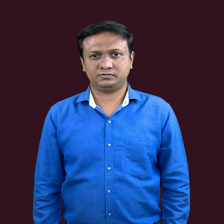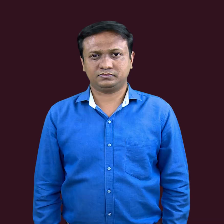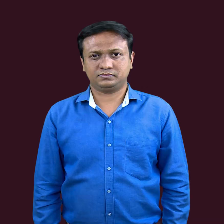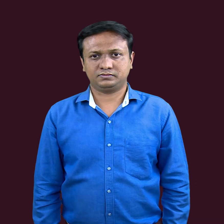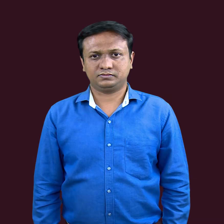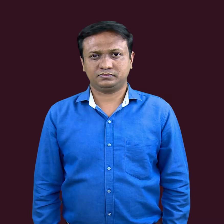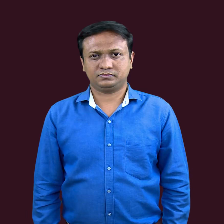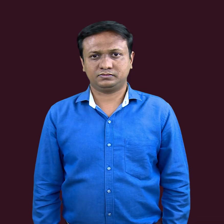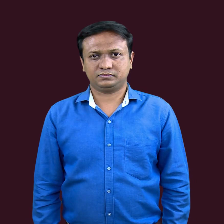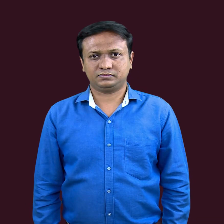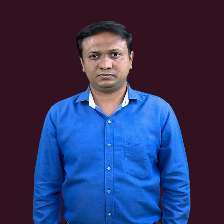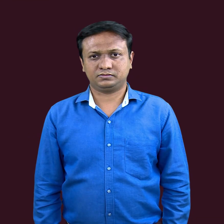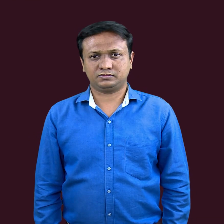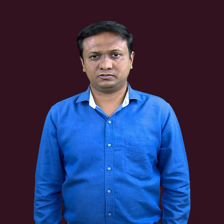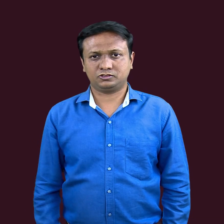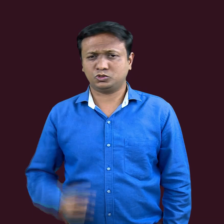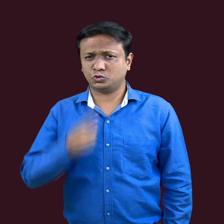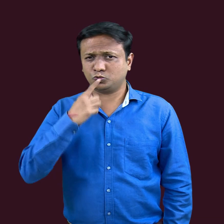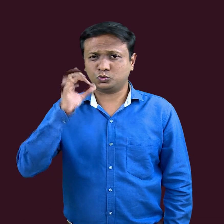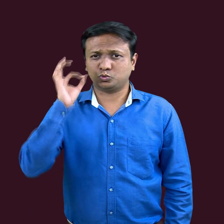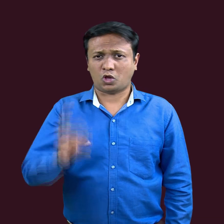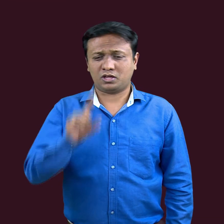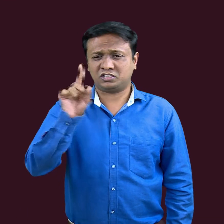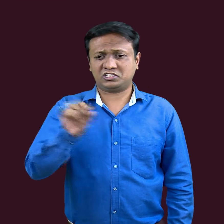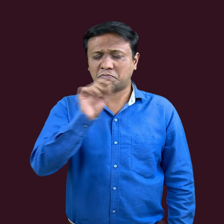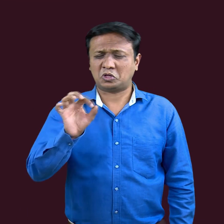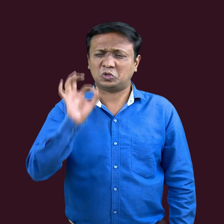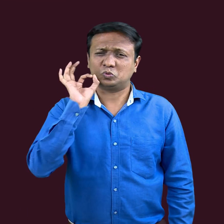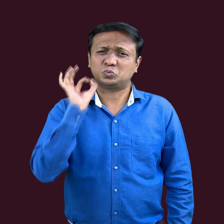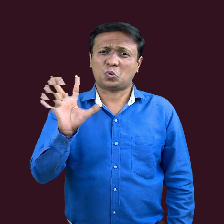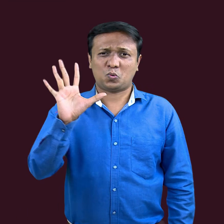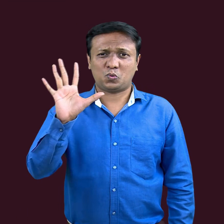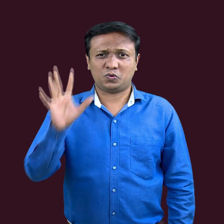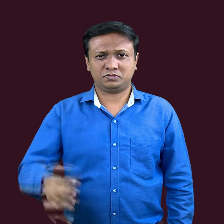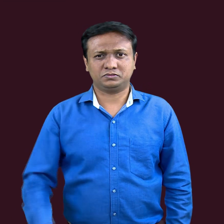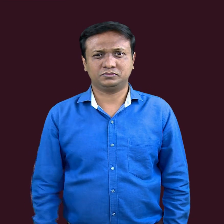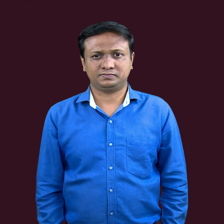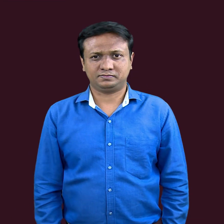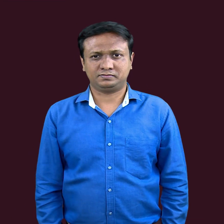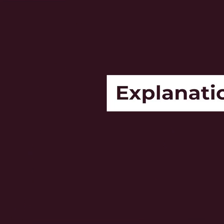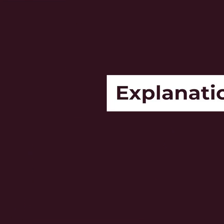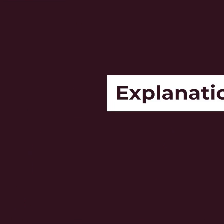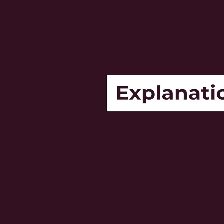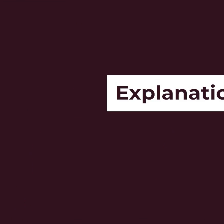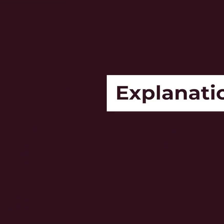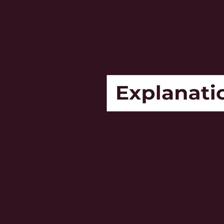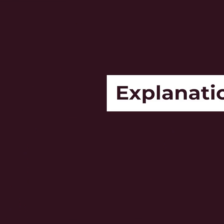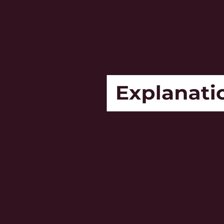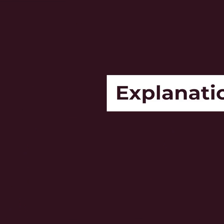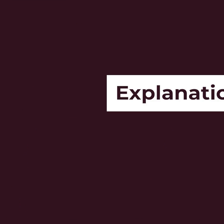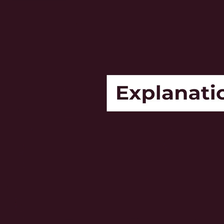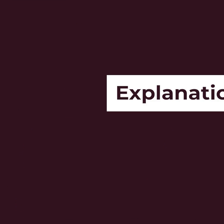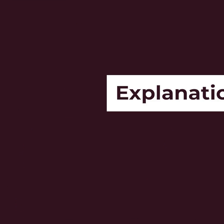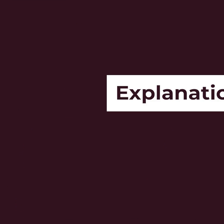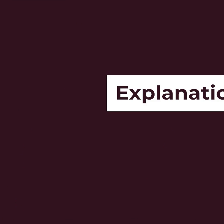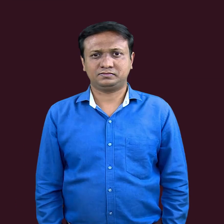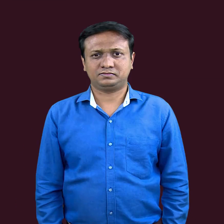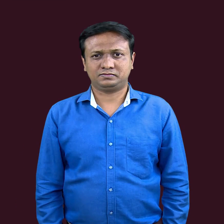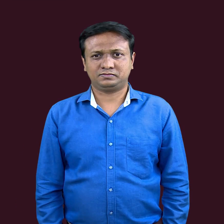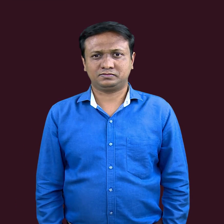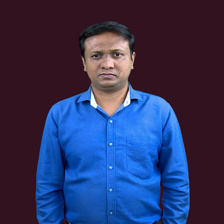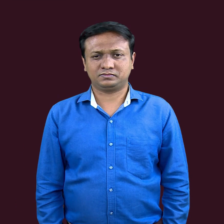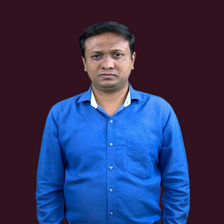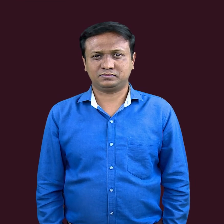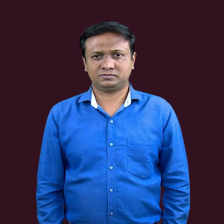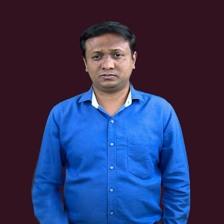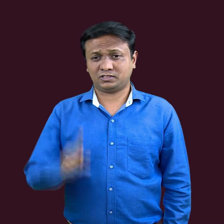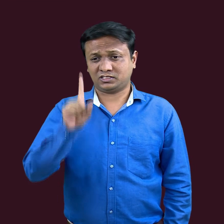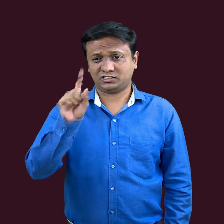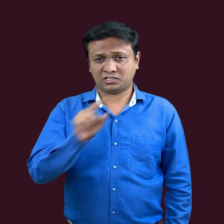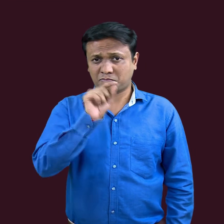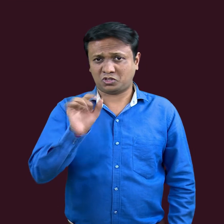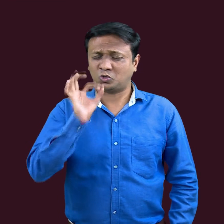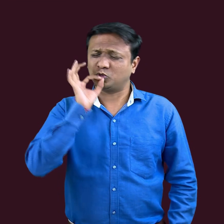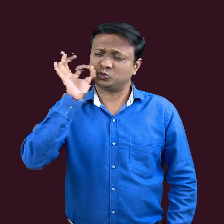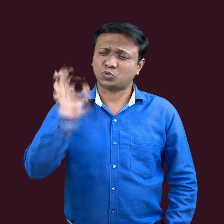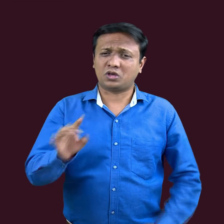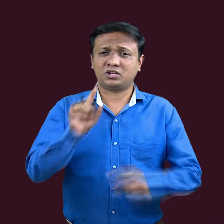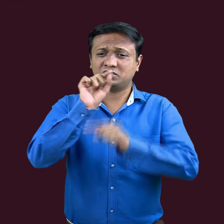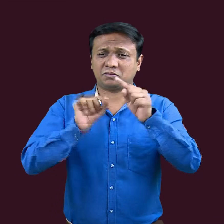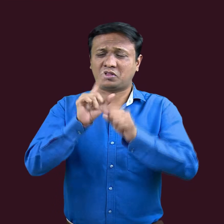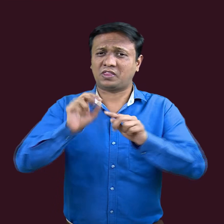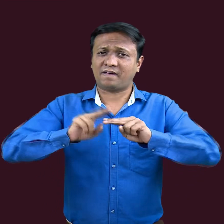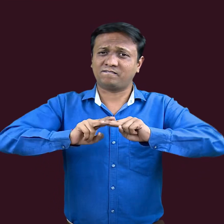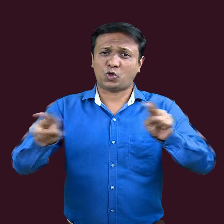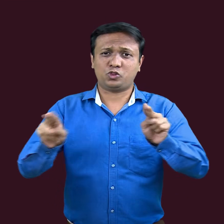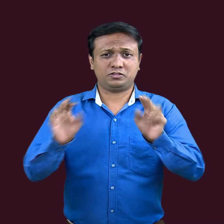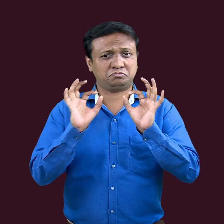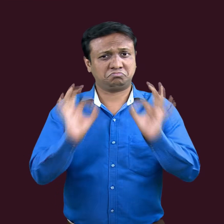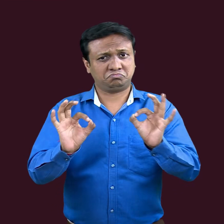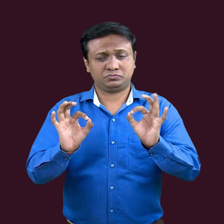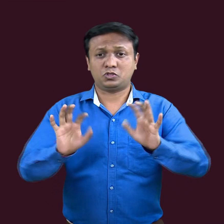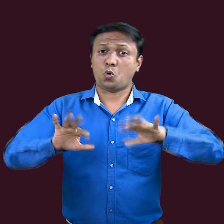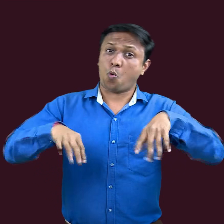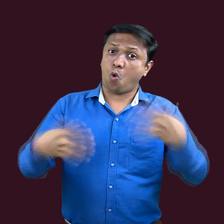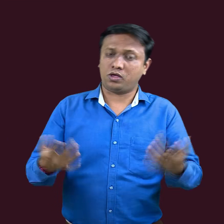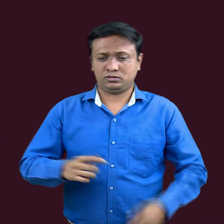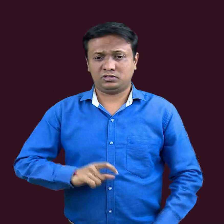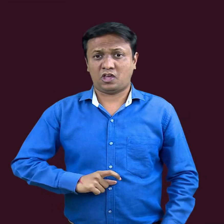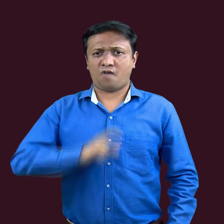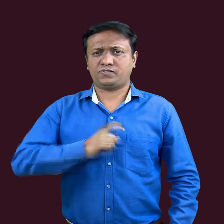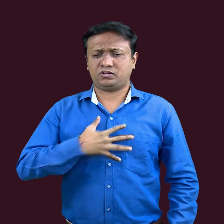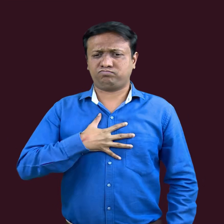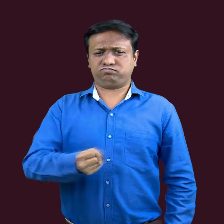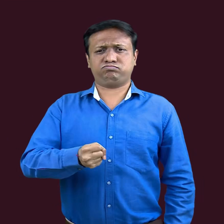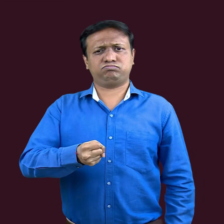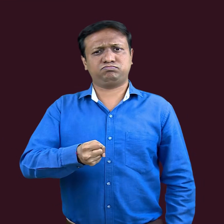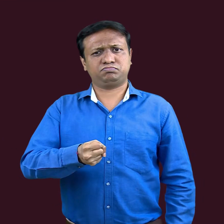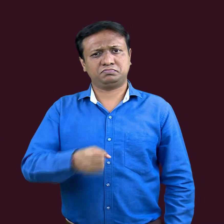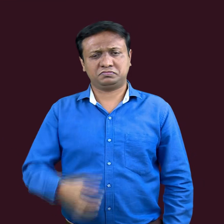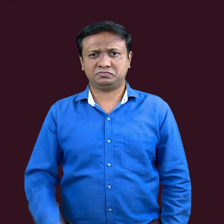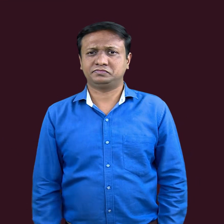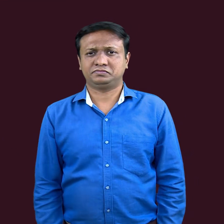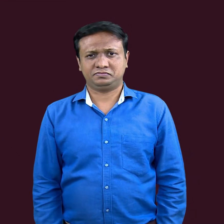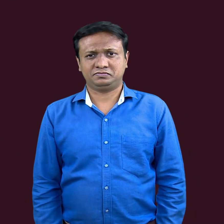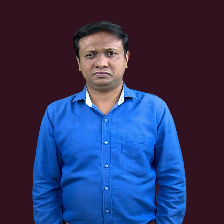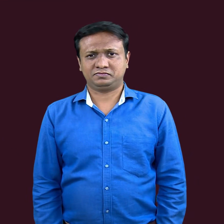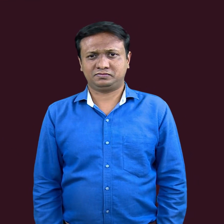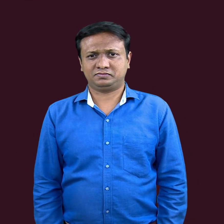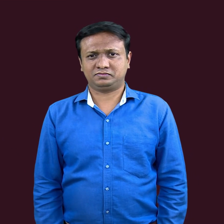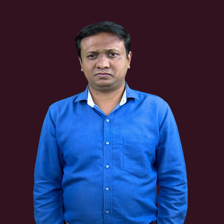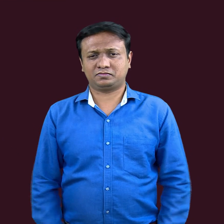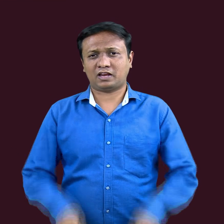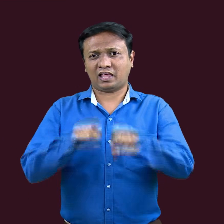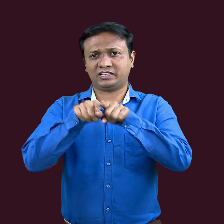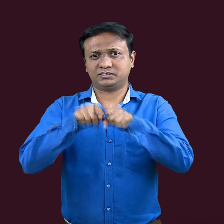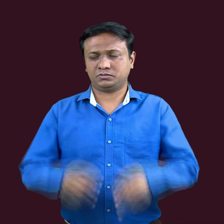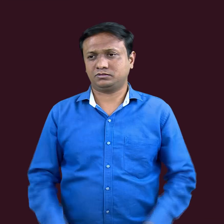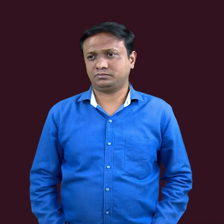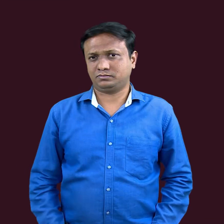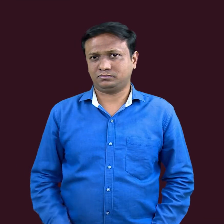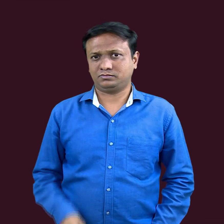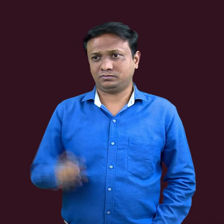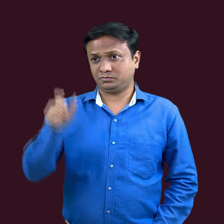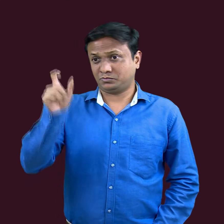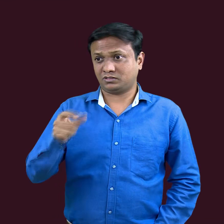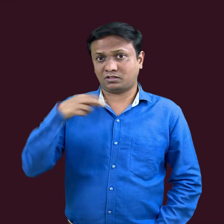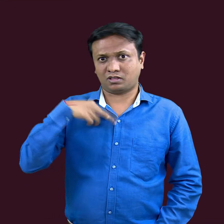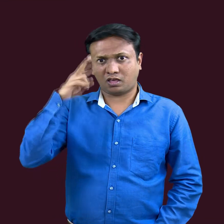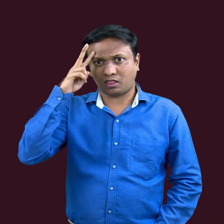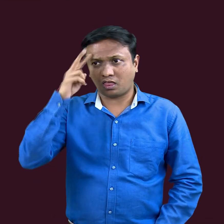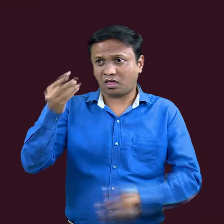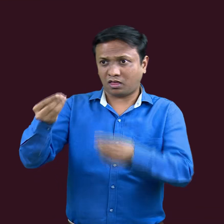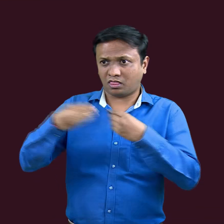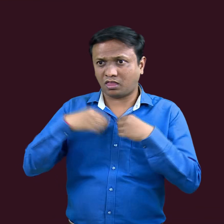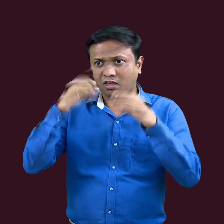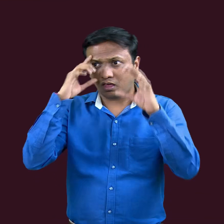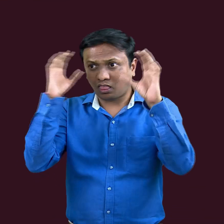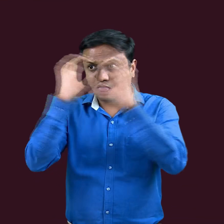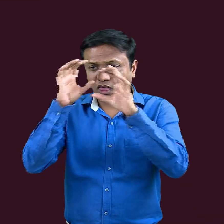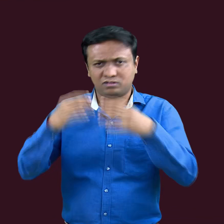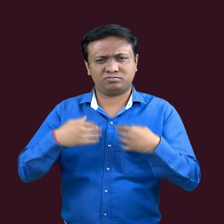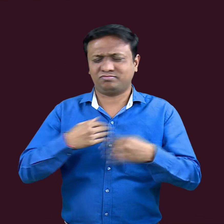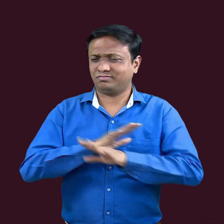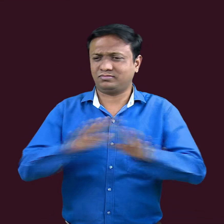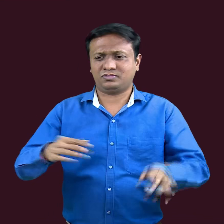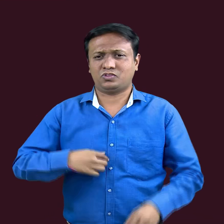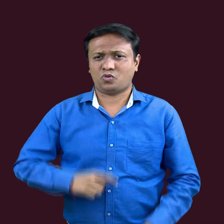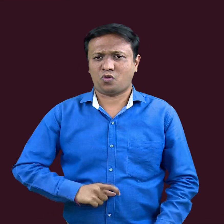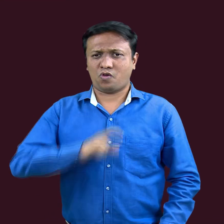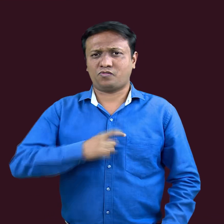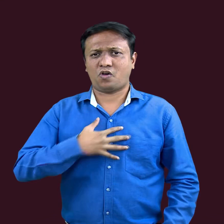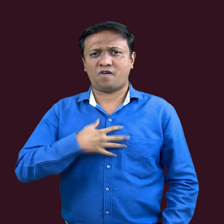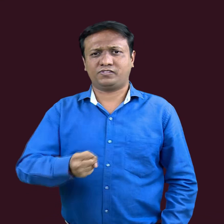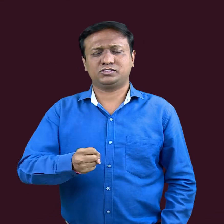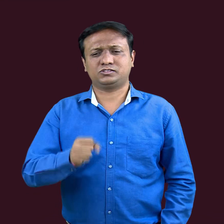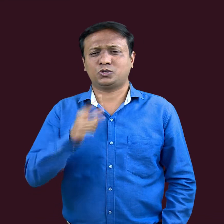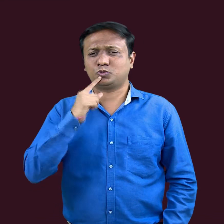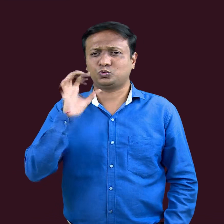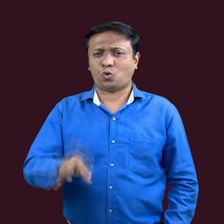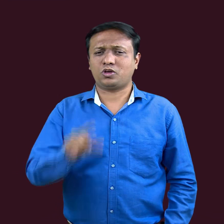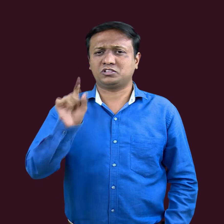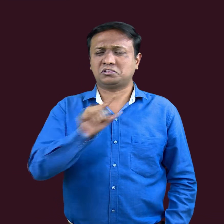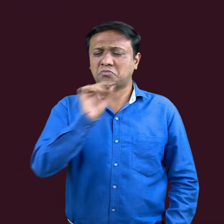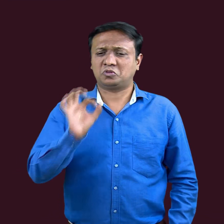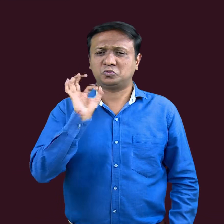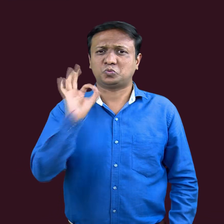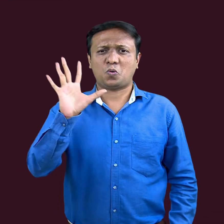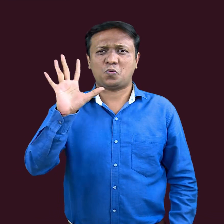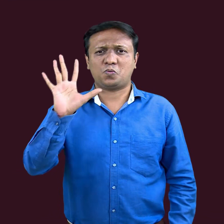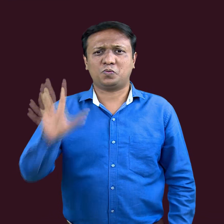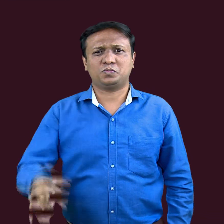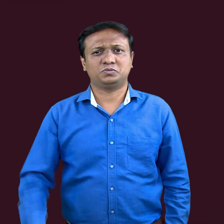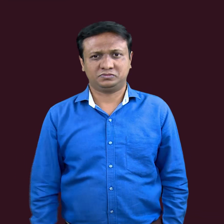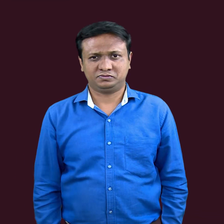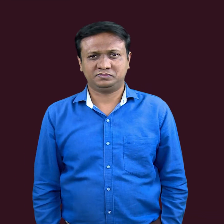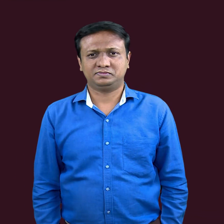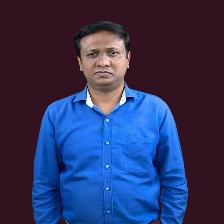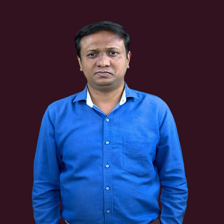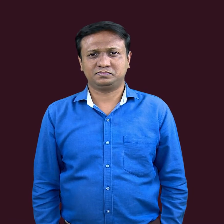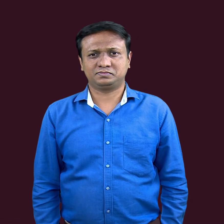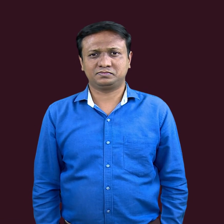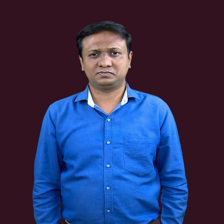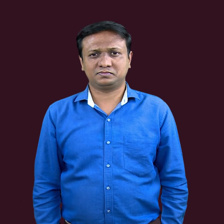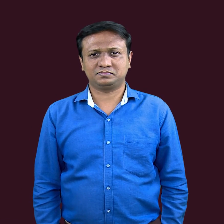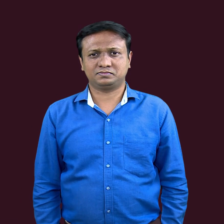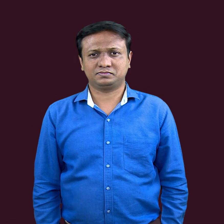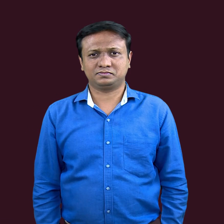Certainty